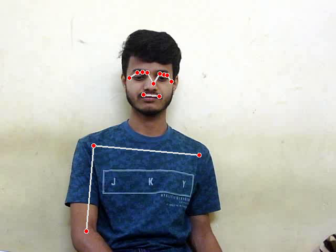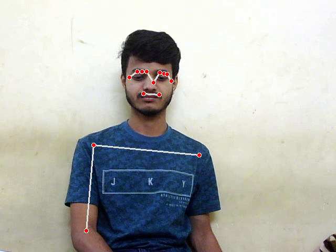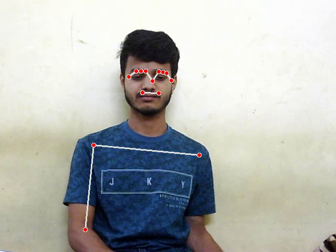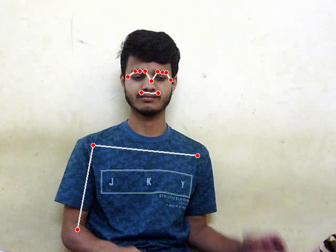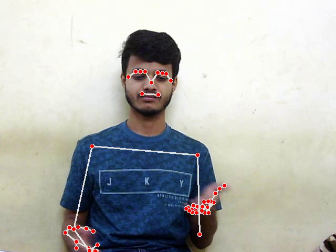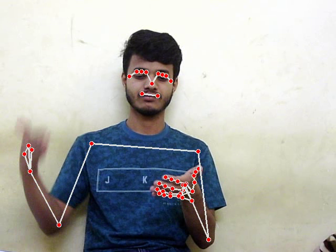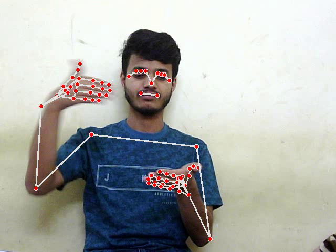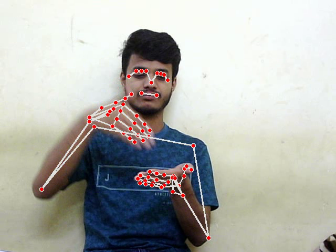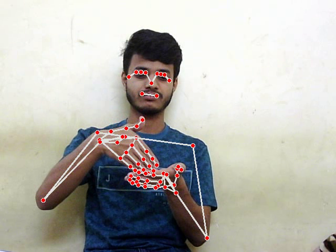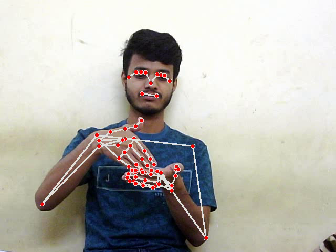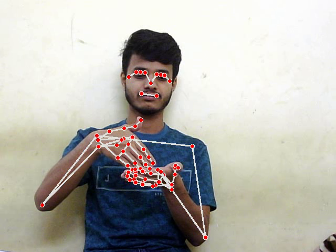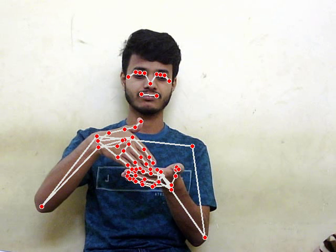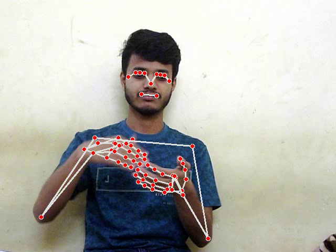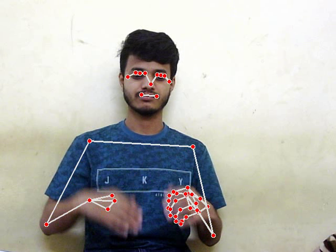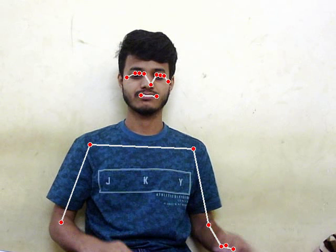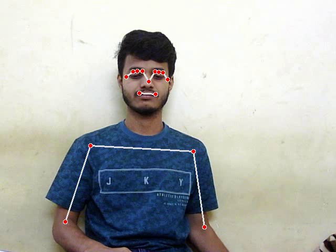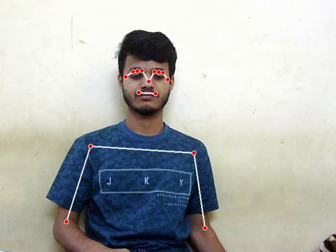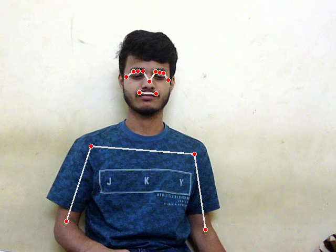again